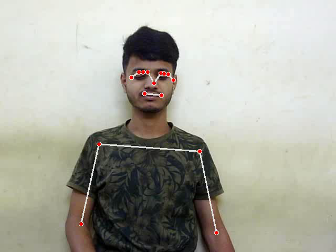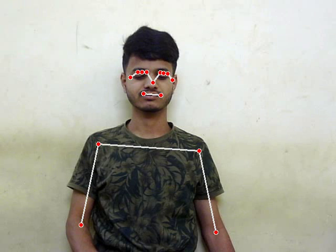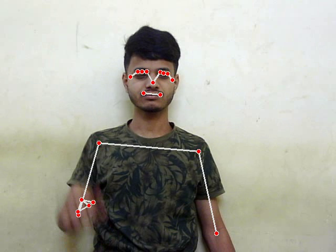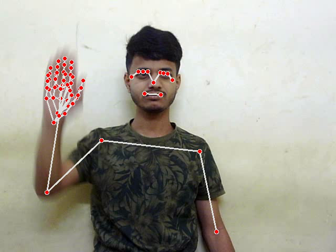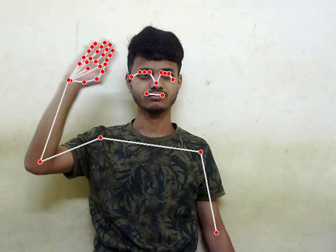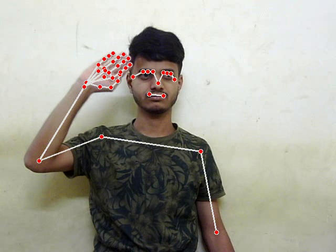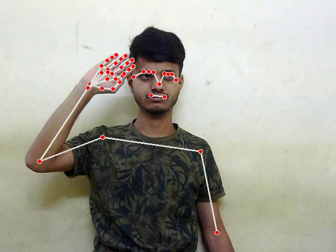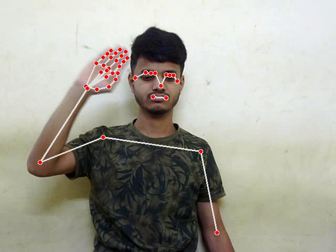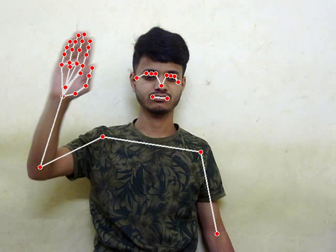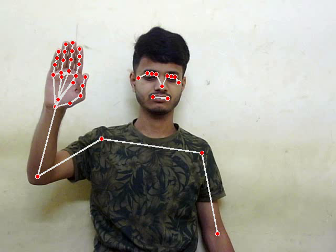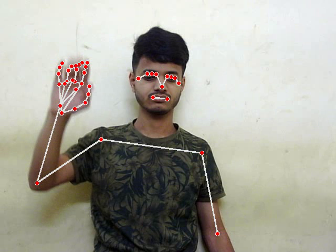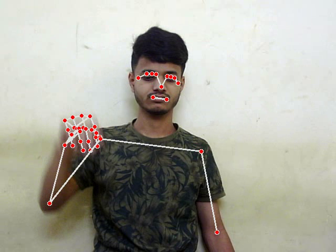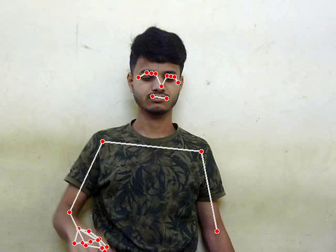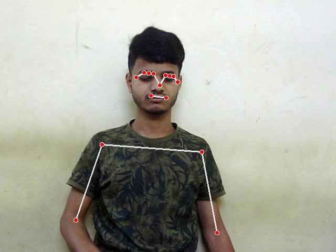hello